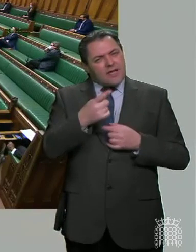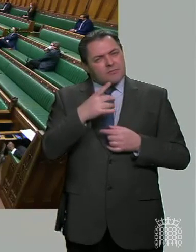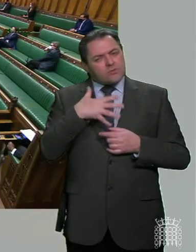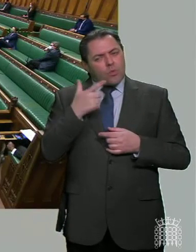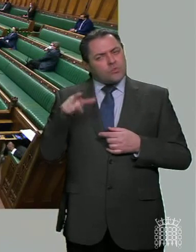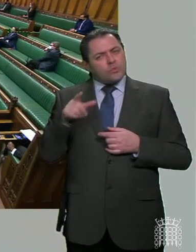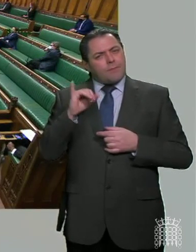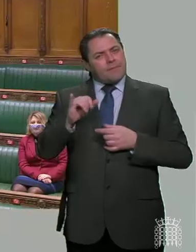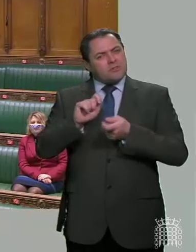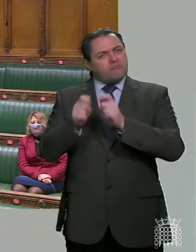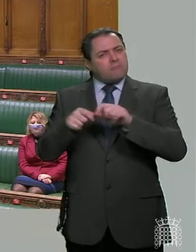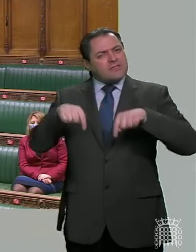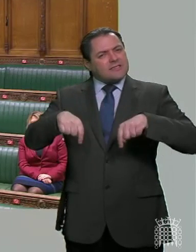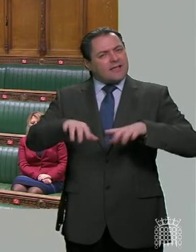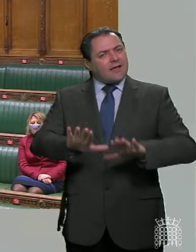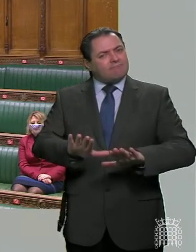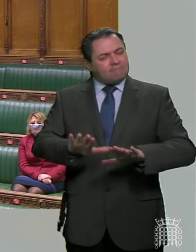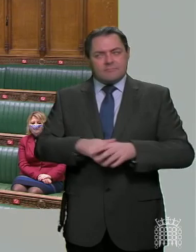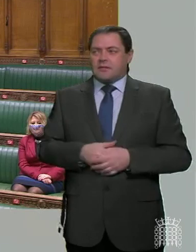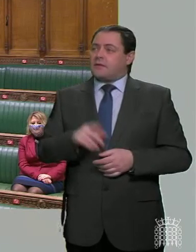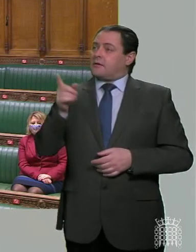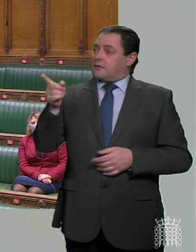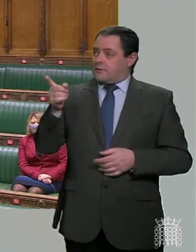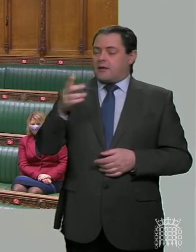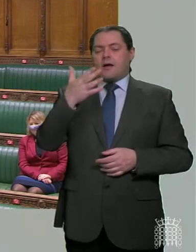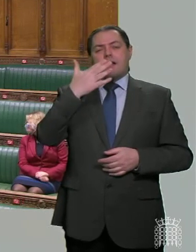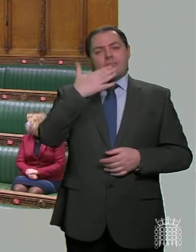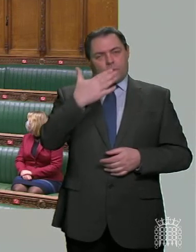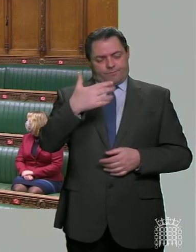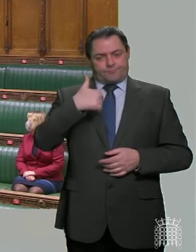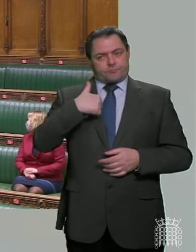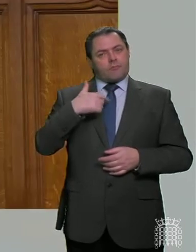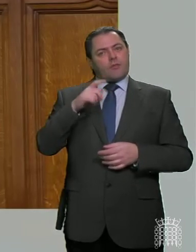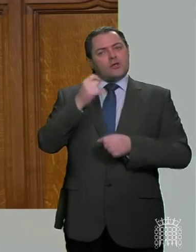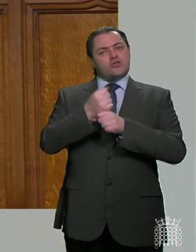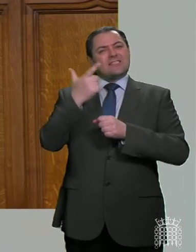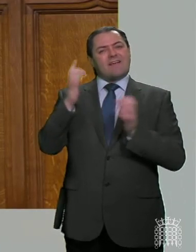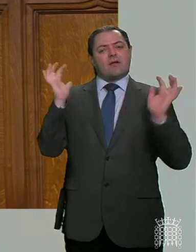I thank the Prime Minister for bringing the G7 leaders’ summit to Cornwall this summer.